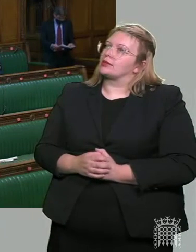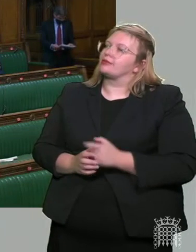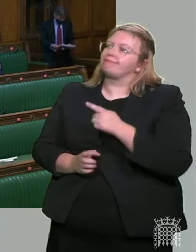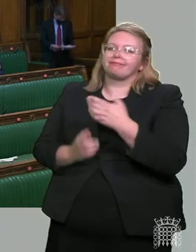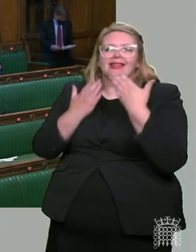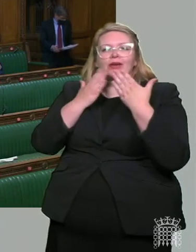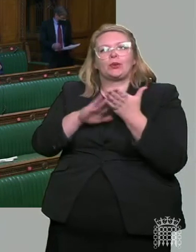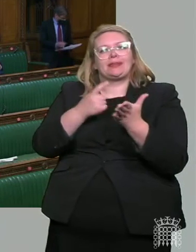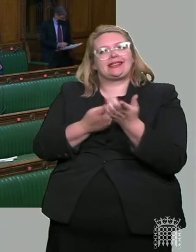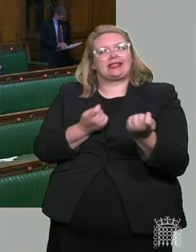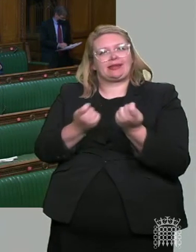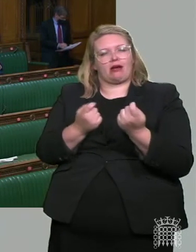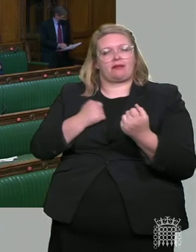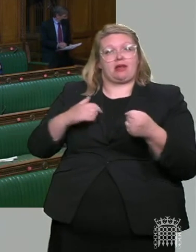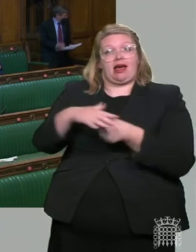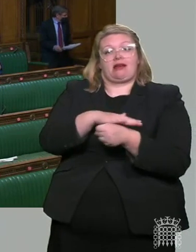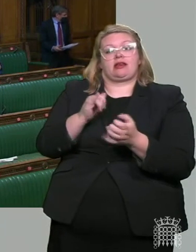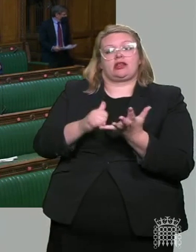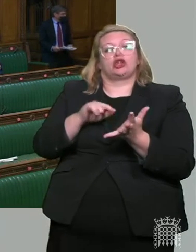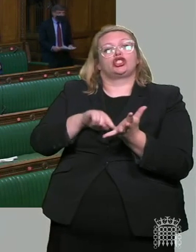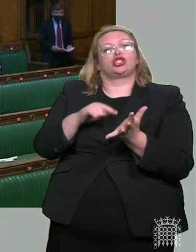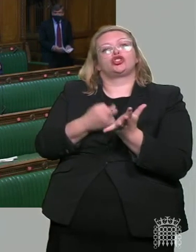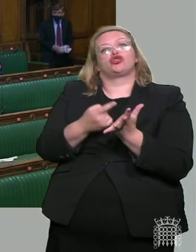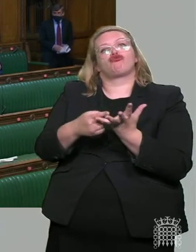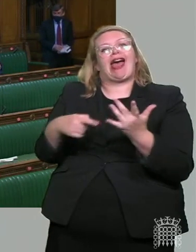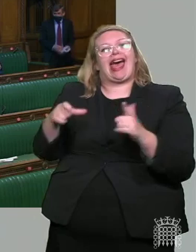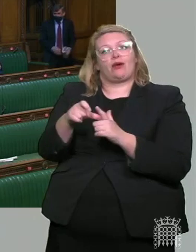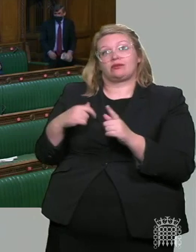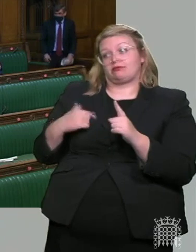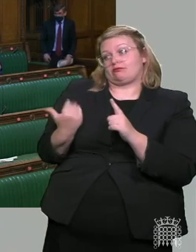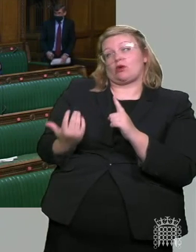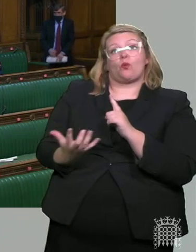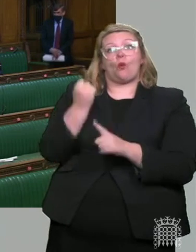My constituency of Stroud recently won the title of best place to live.